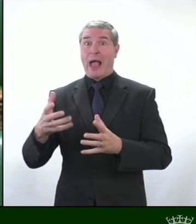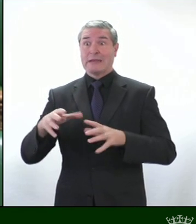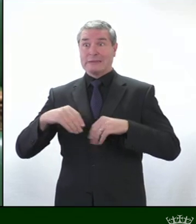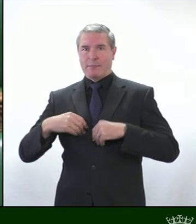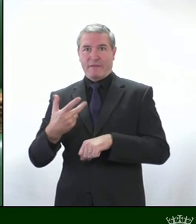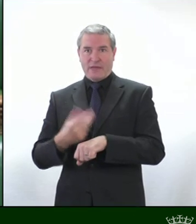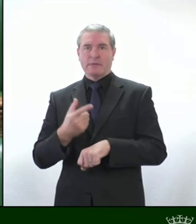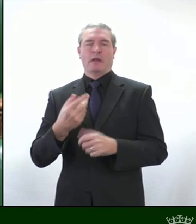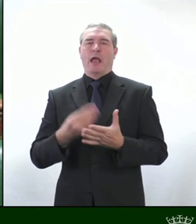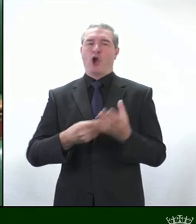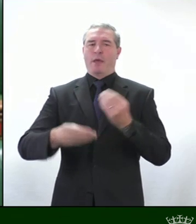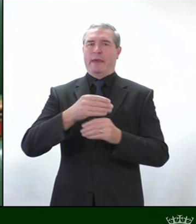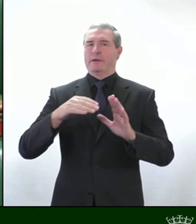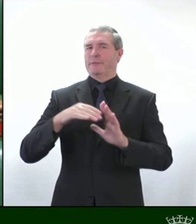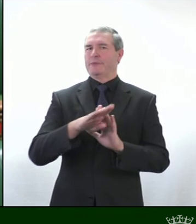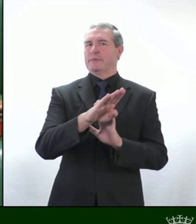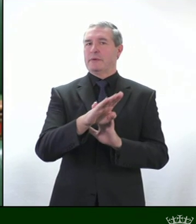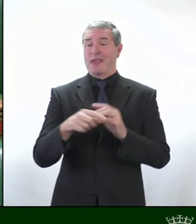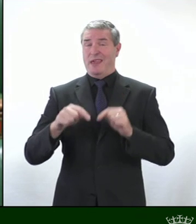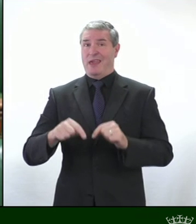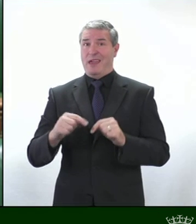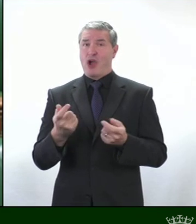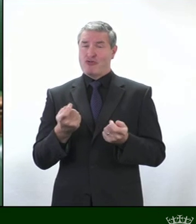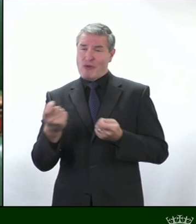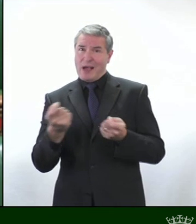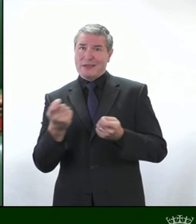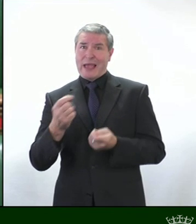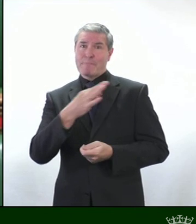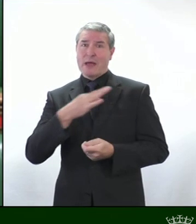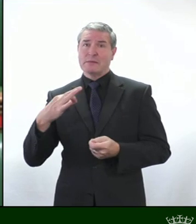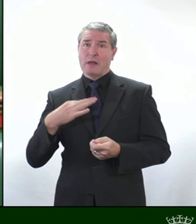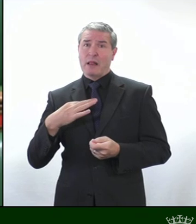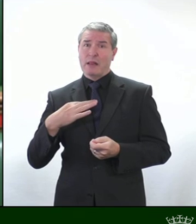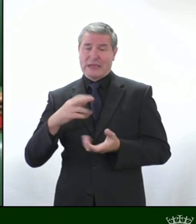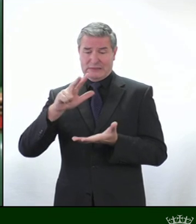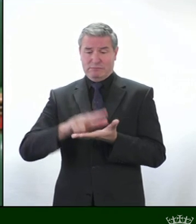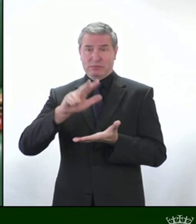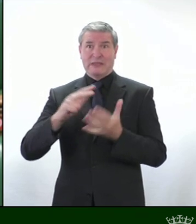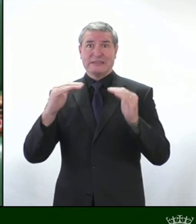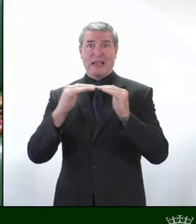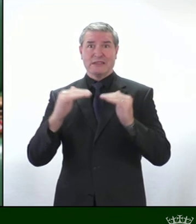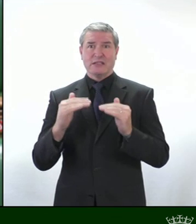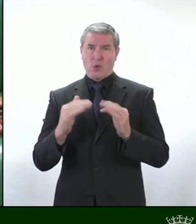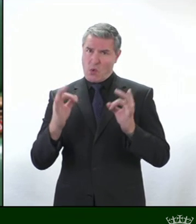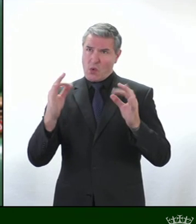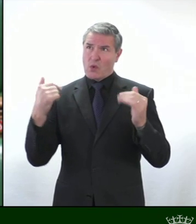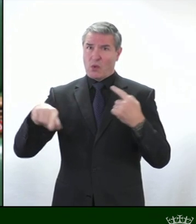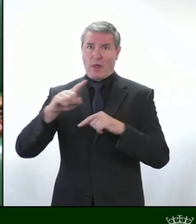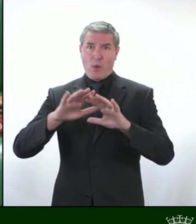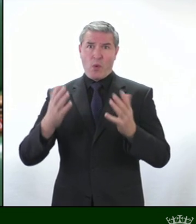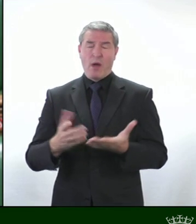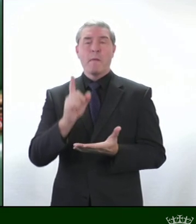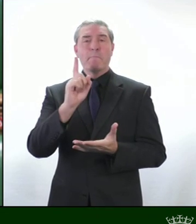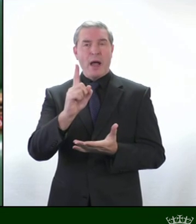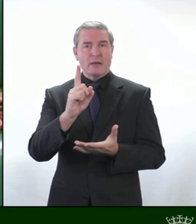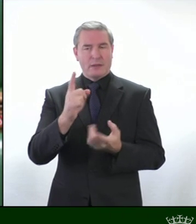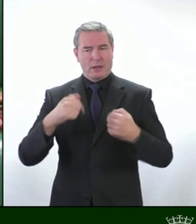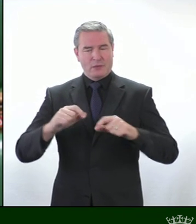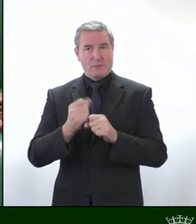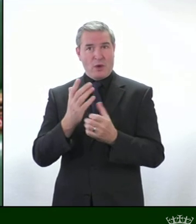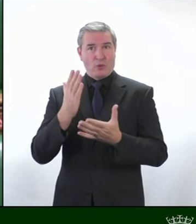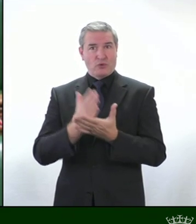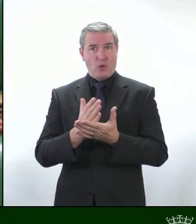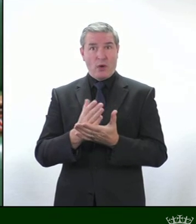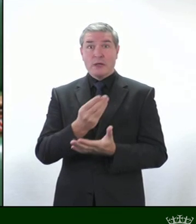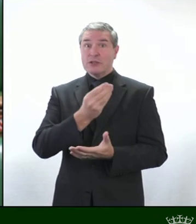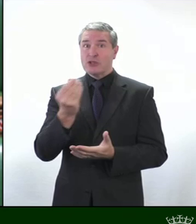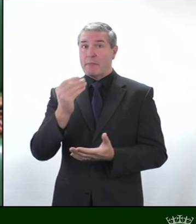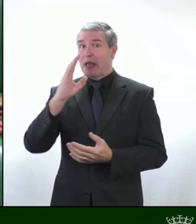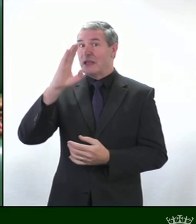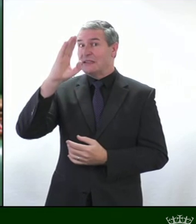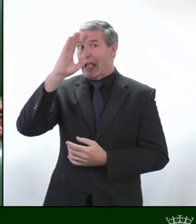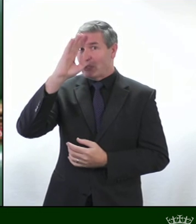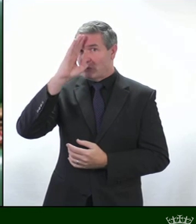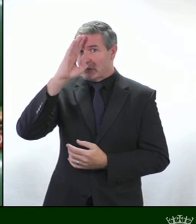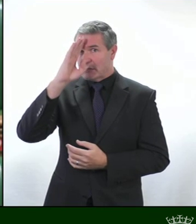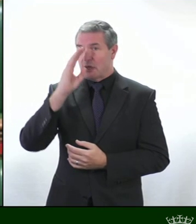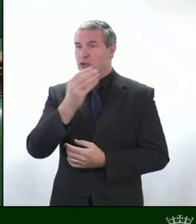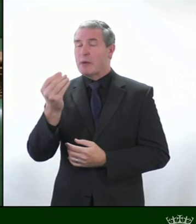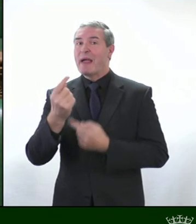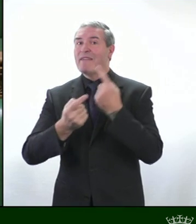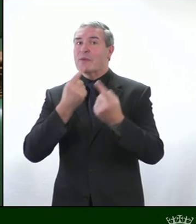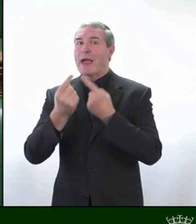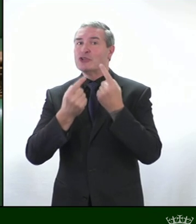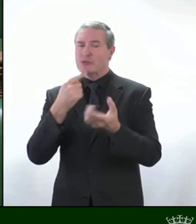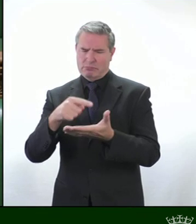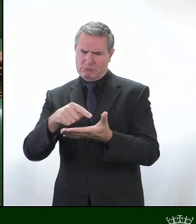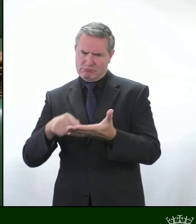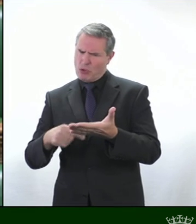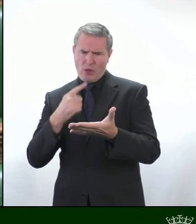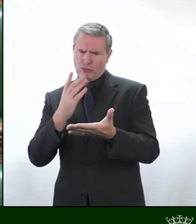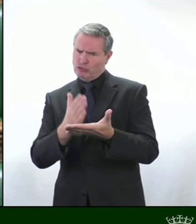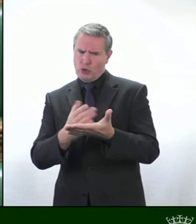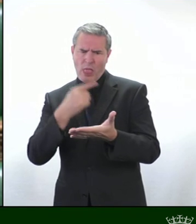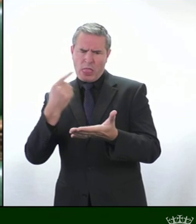As the Prime Minister knows, we have the highest regulatory and medical safety standards in the world, but it is really important that we do everything possible to counter dangerous, frankly life-threatening disinformation about vaccines.